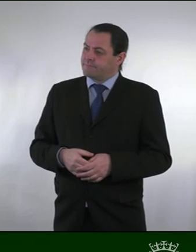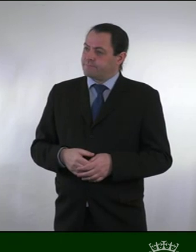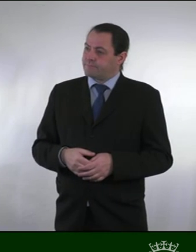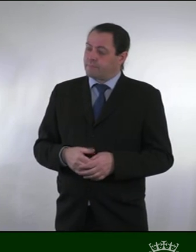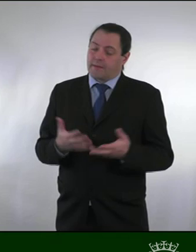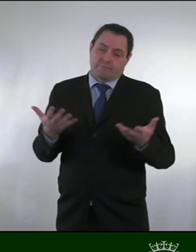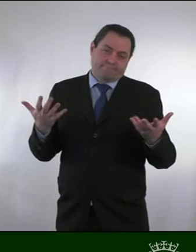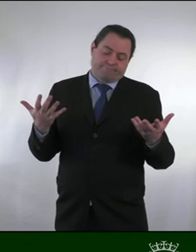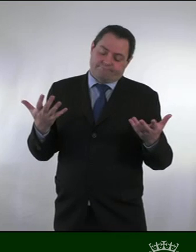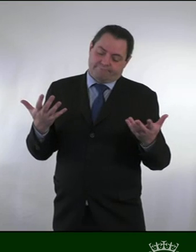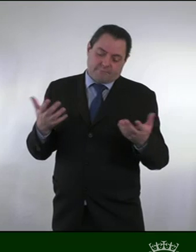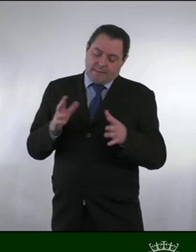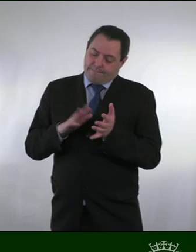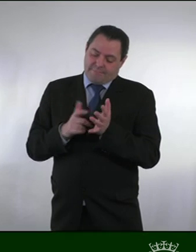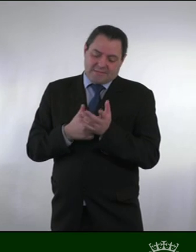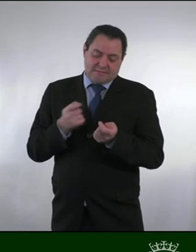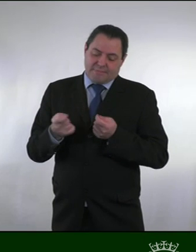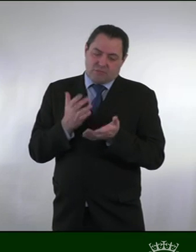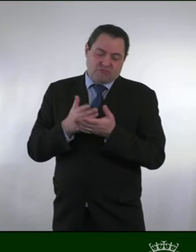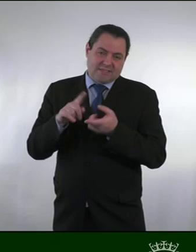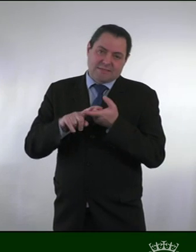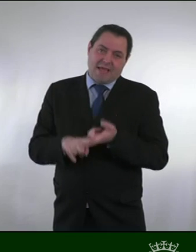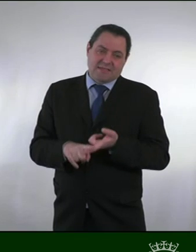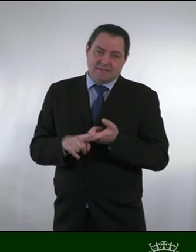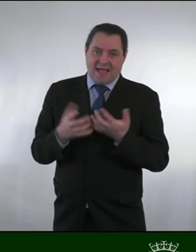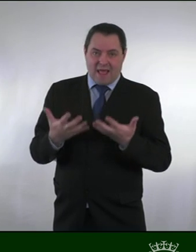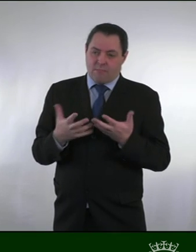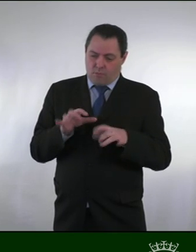That will depend on how long it takes to recover them.